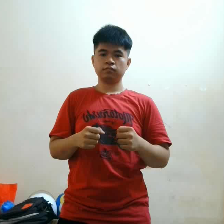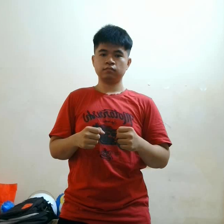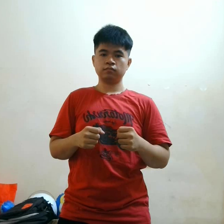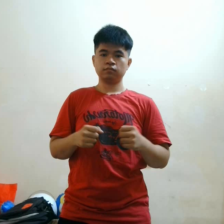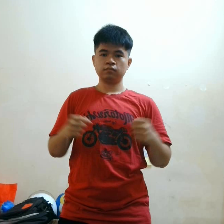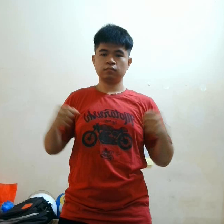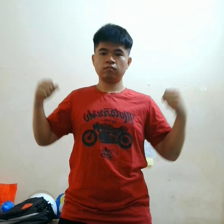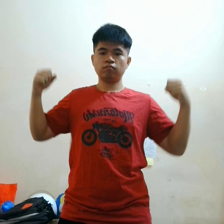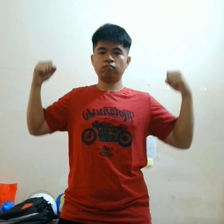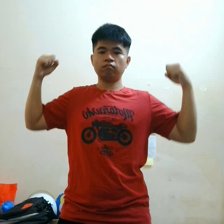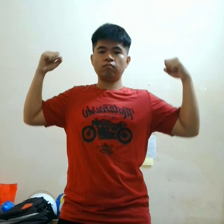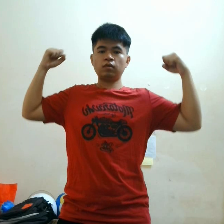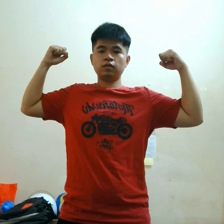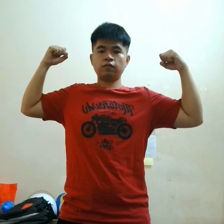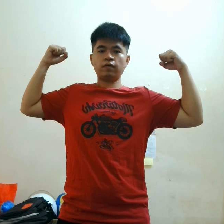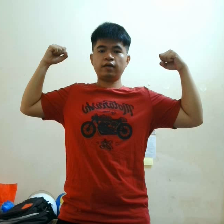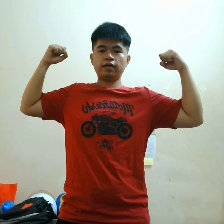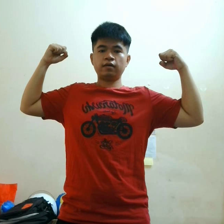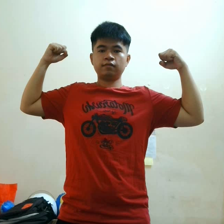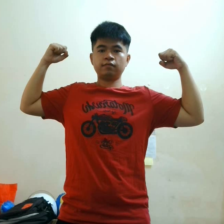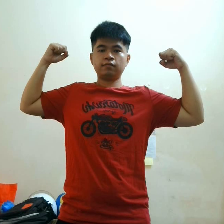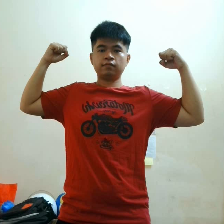minh khoe